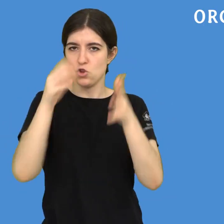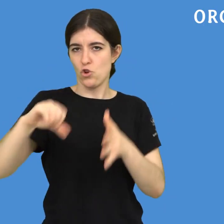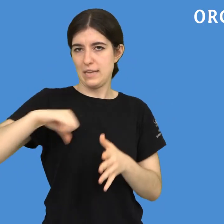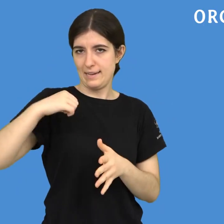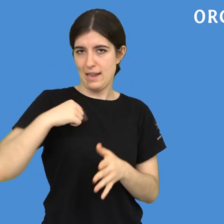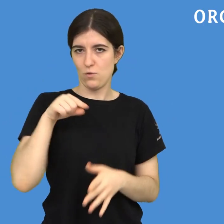hospital